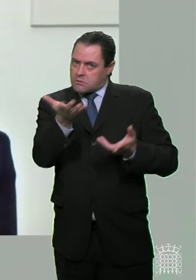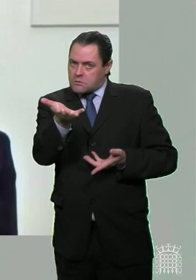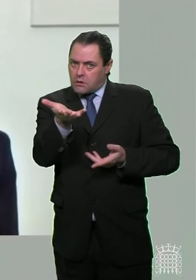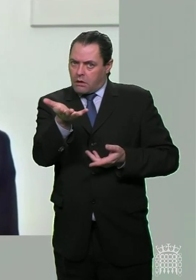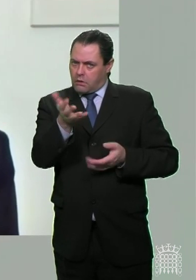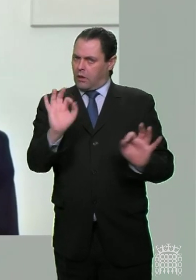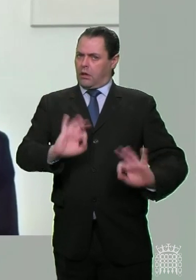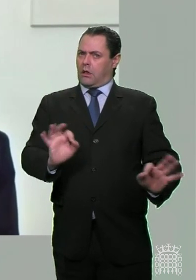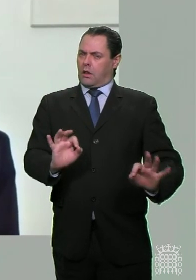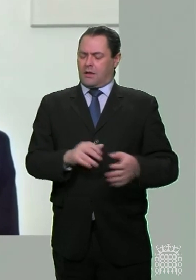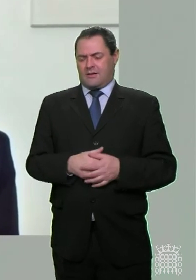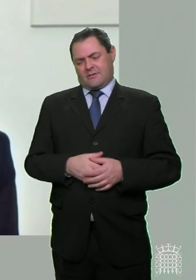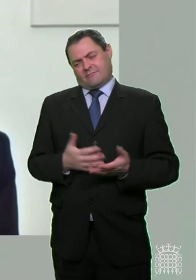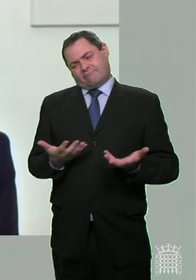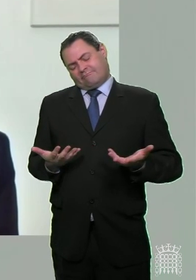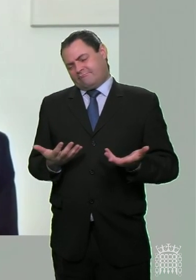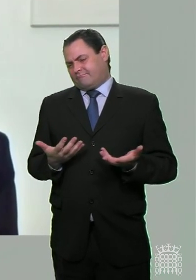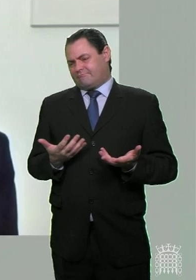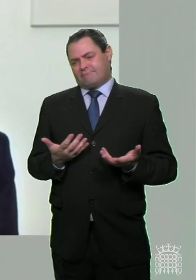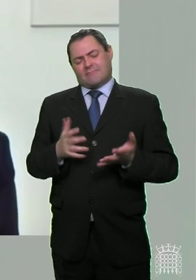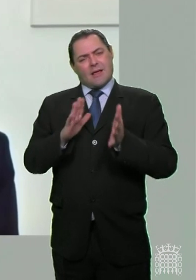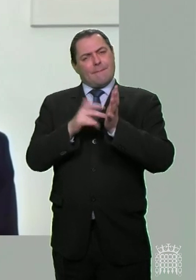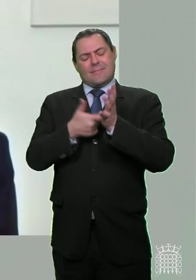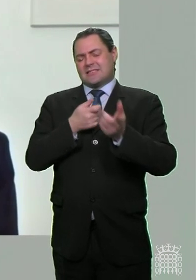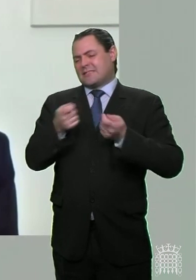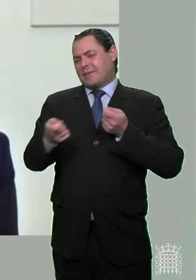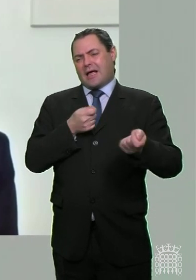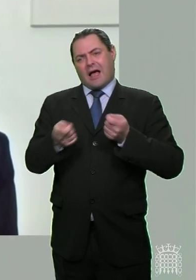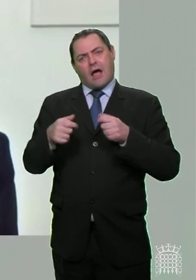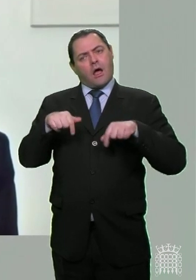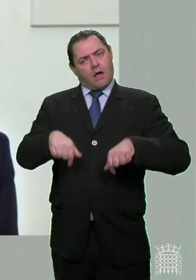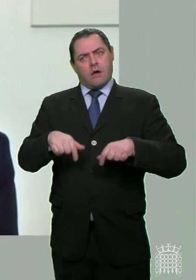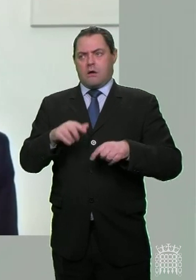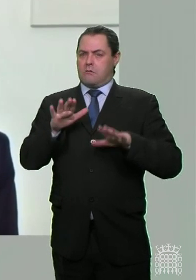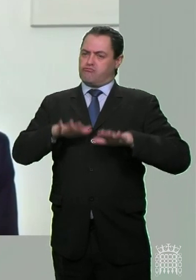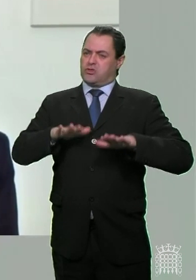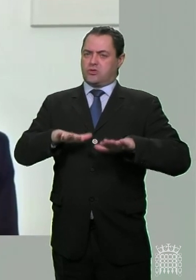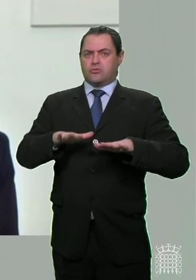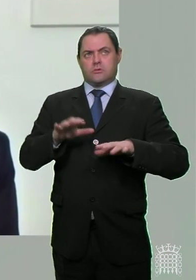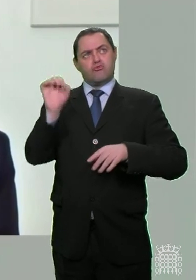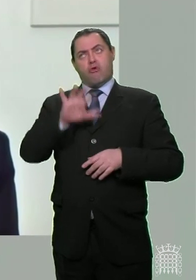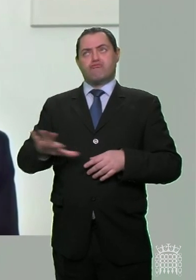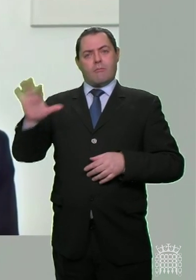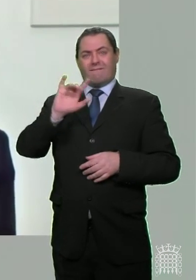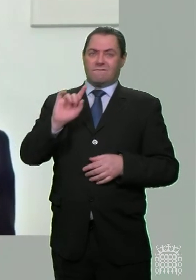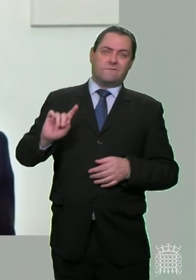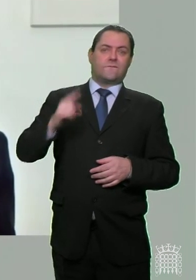The UK is the first country in Europe to record 100,000 covid deaths.